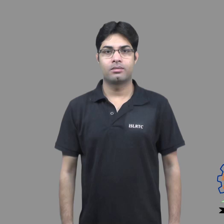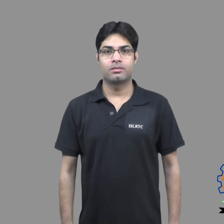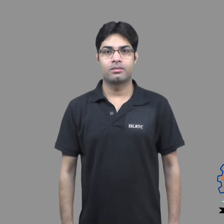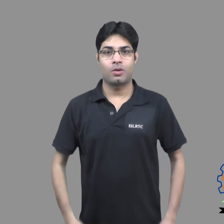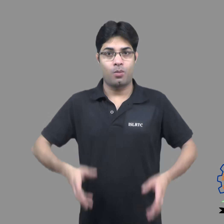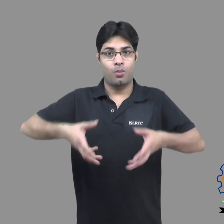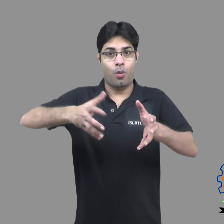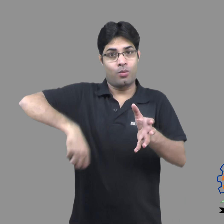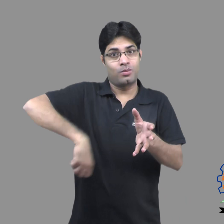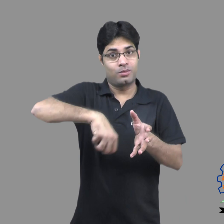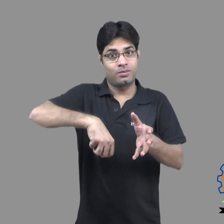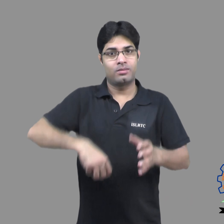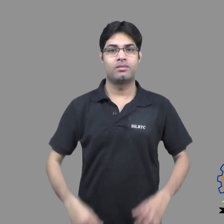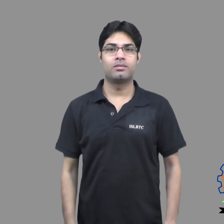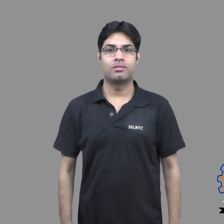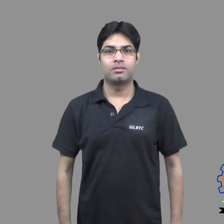Football